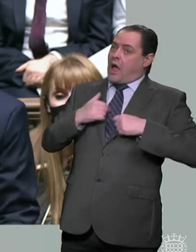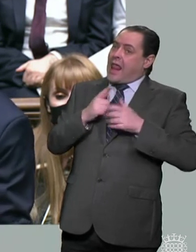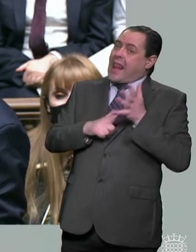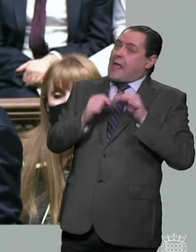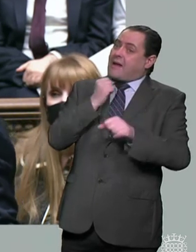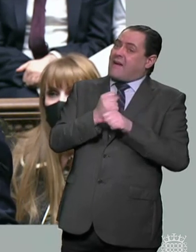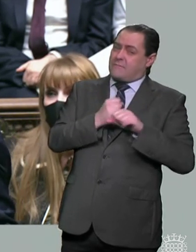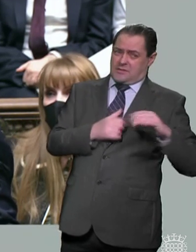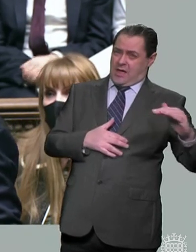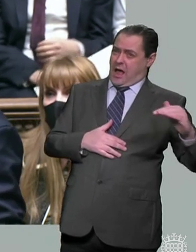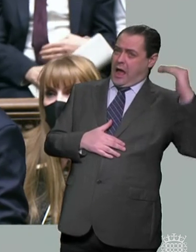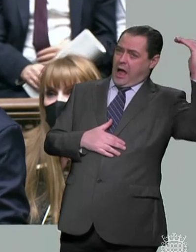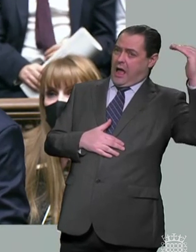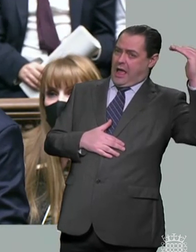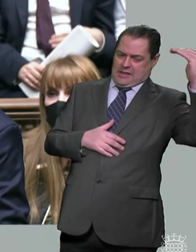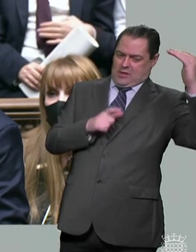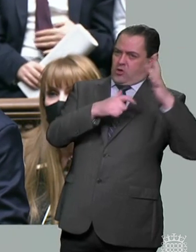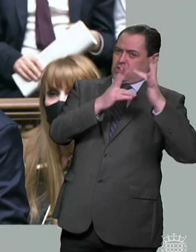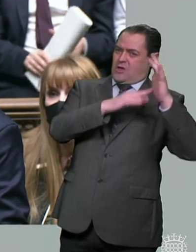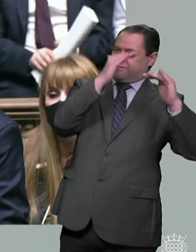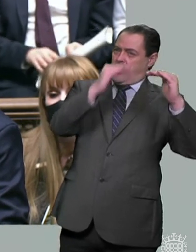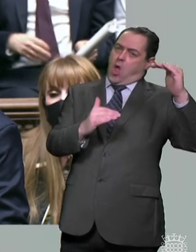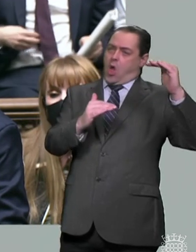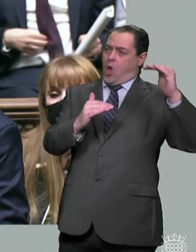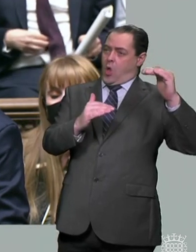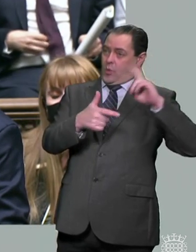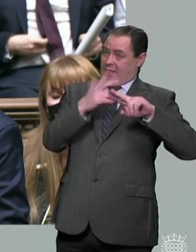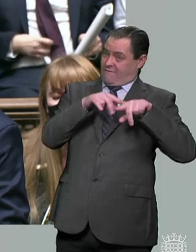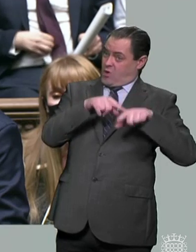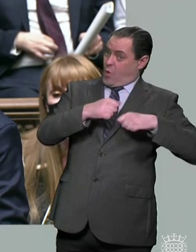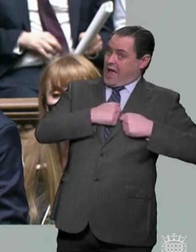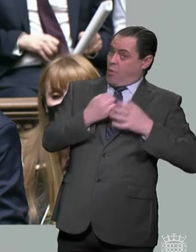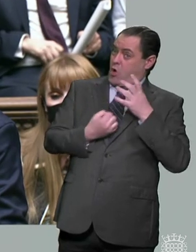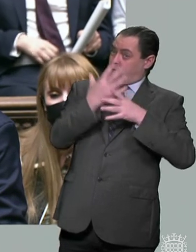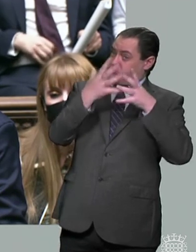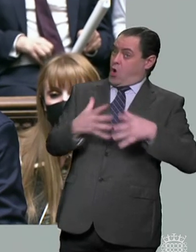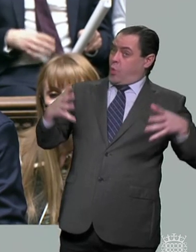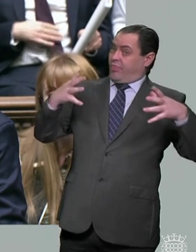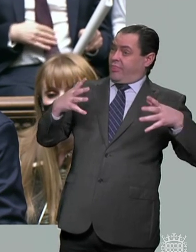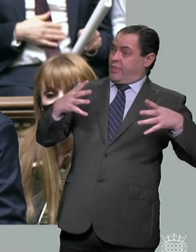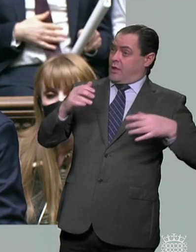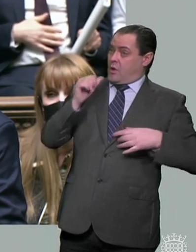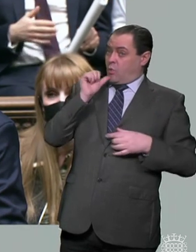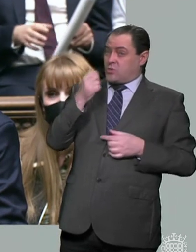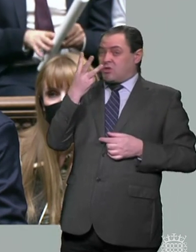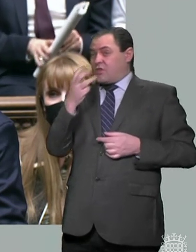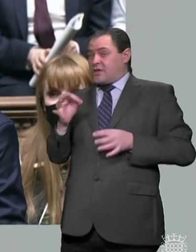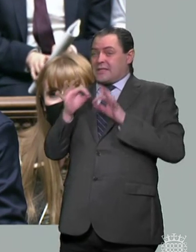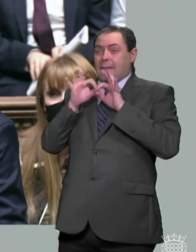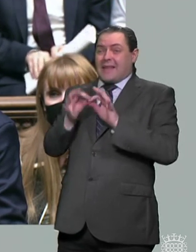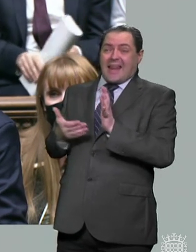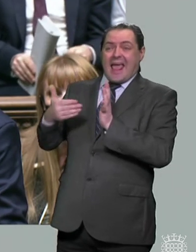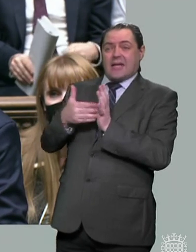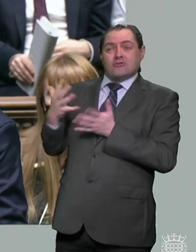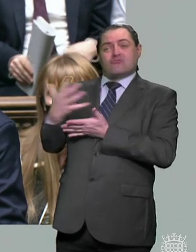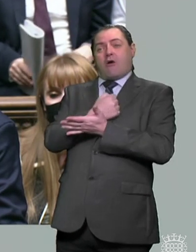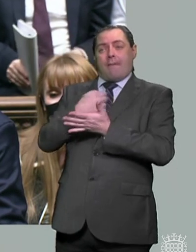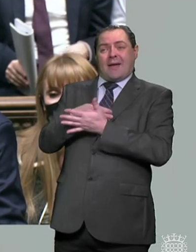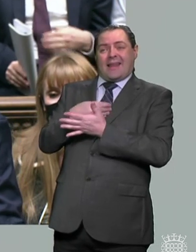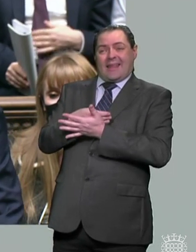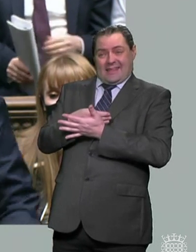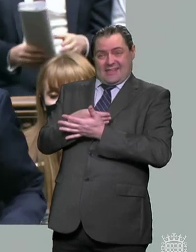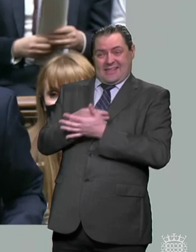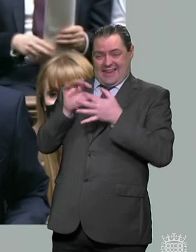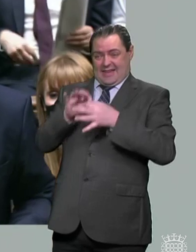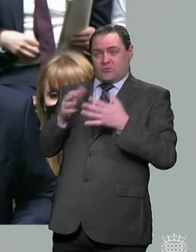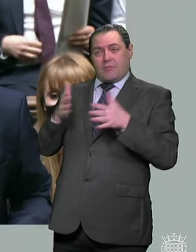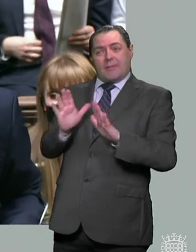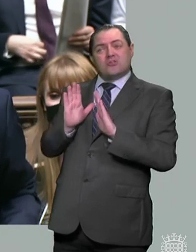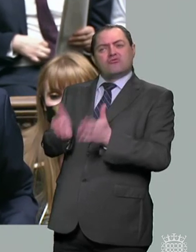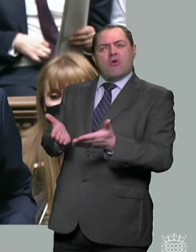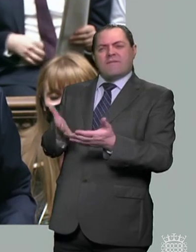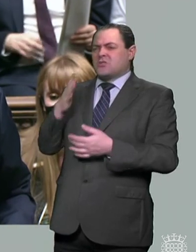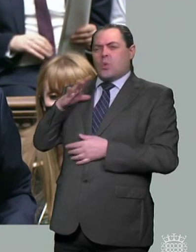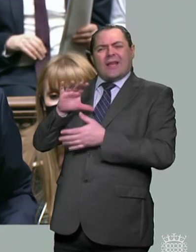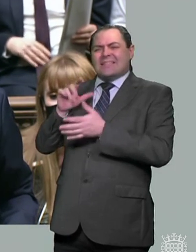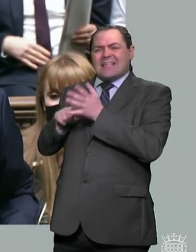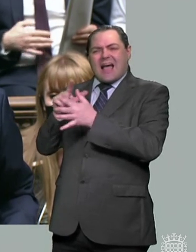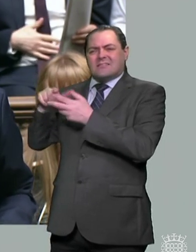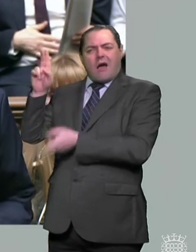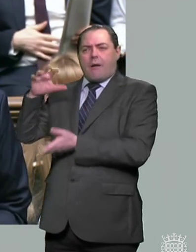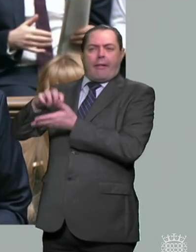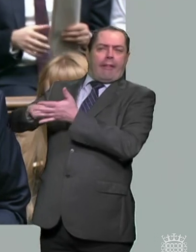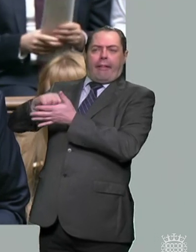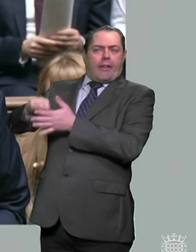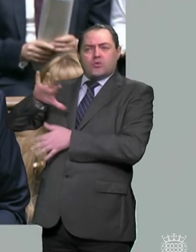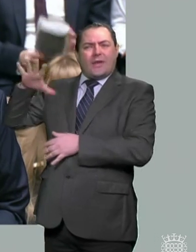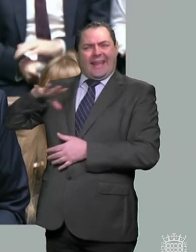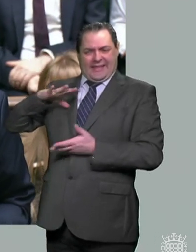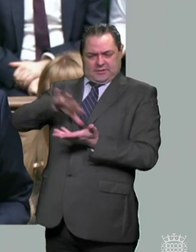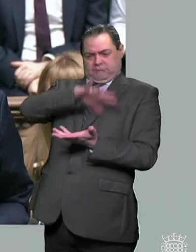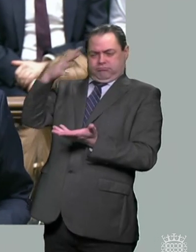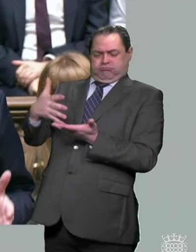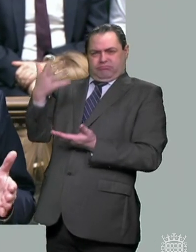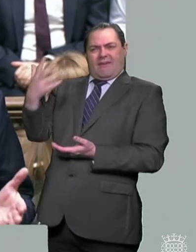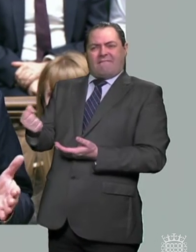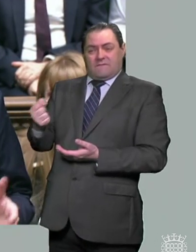If the Tories matched our record on growth, we would have £30 billion more to spend on public services without having to raise a single tax.